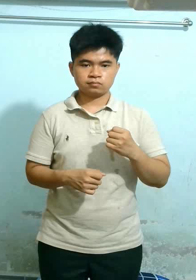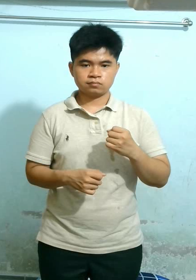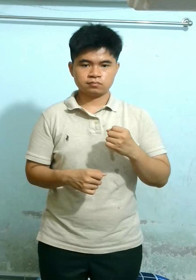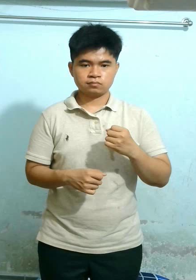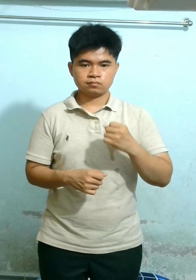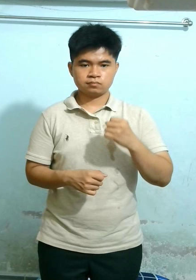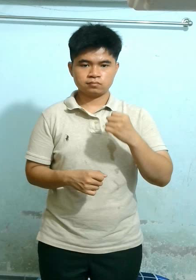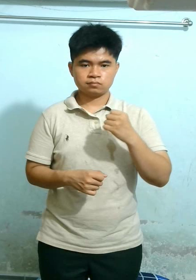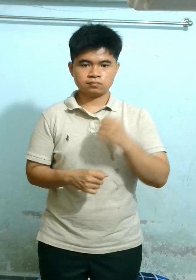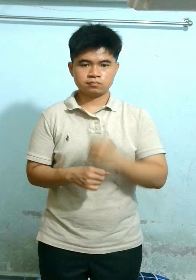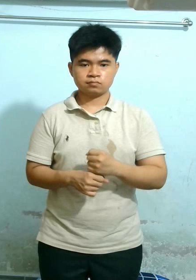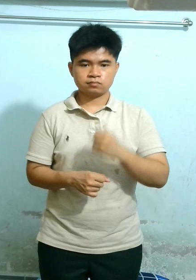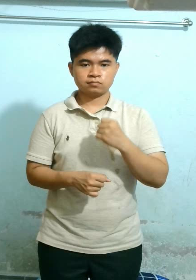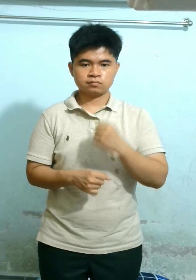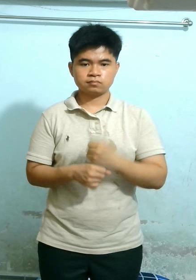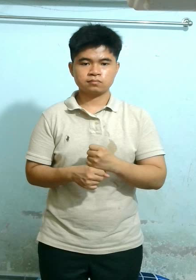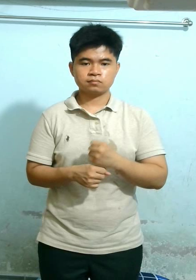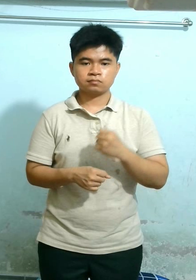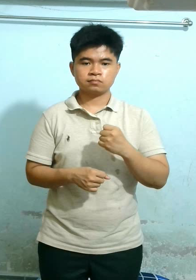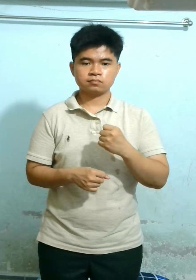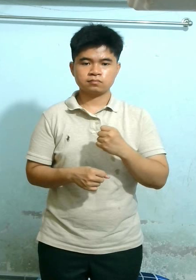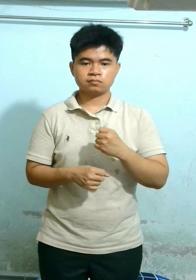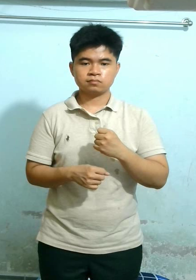cong viec